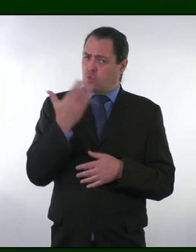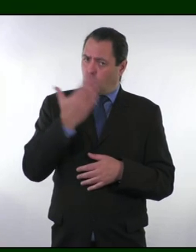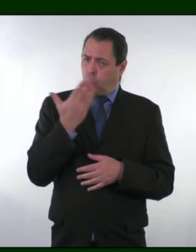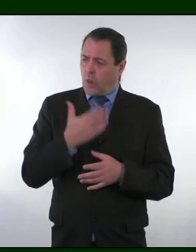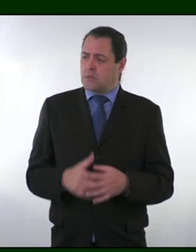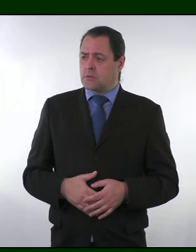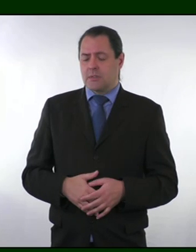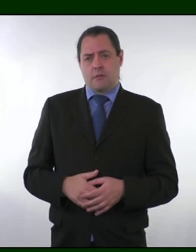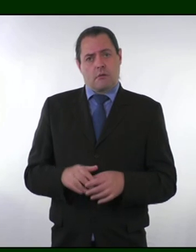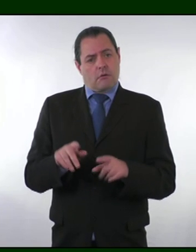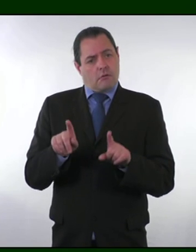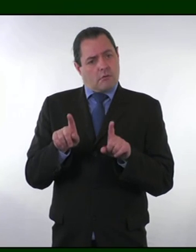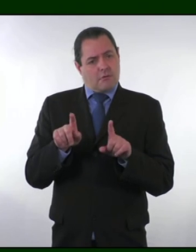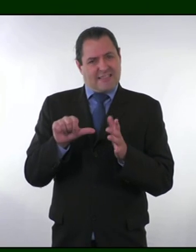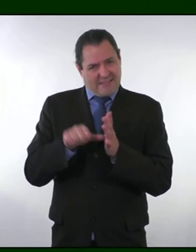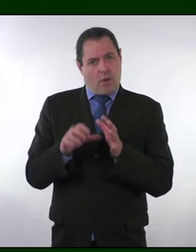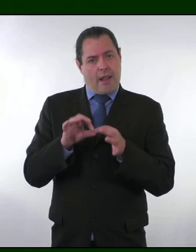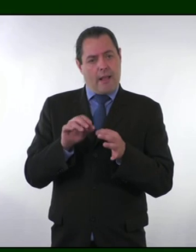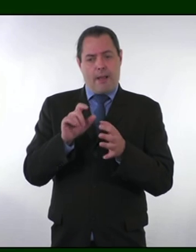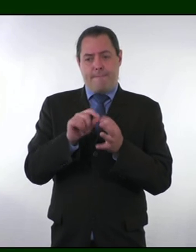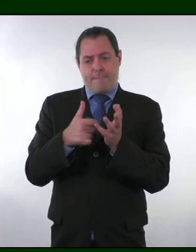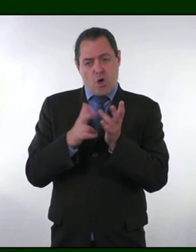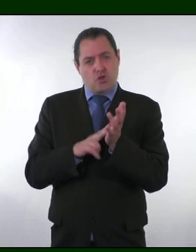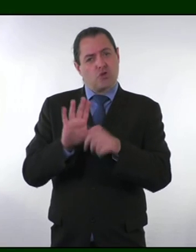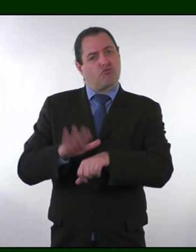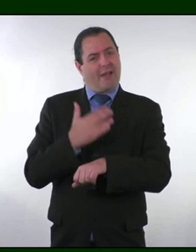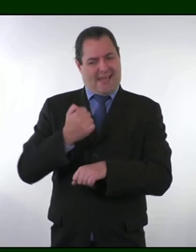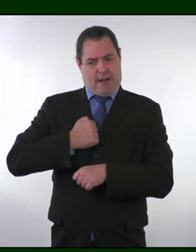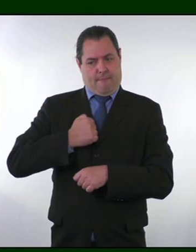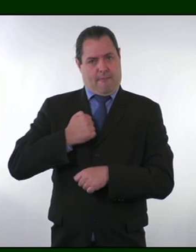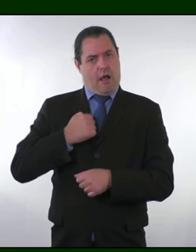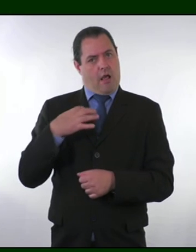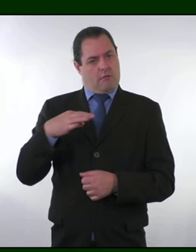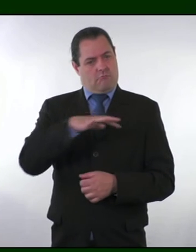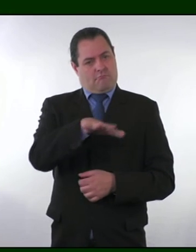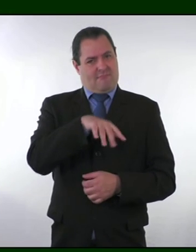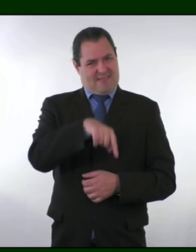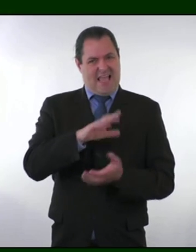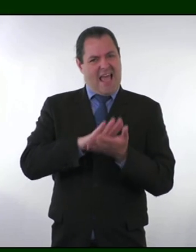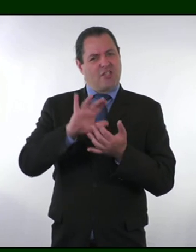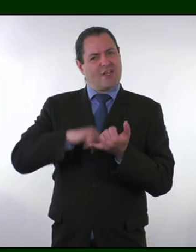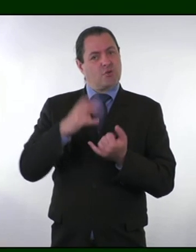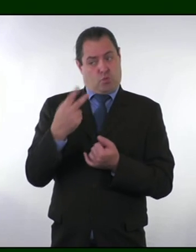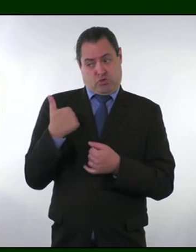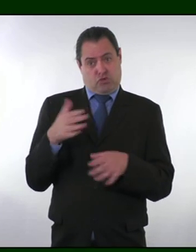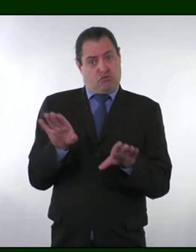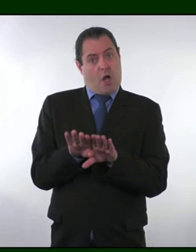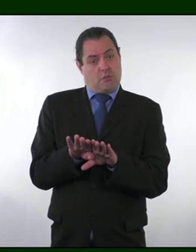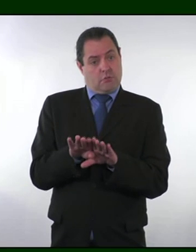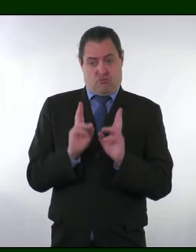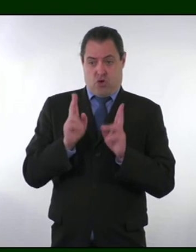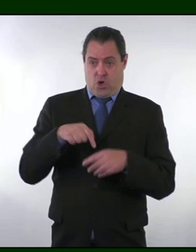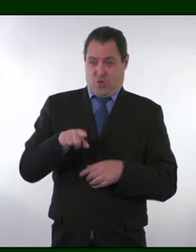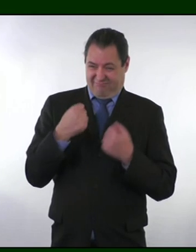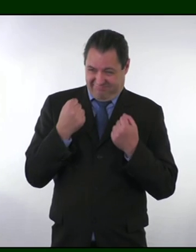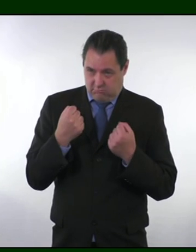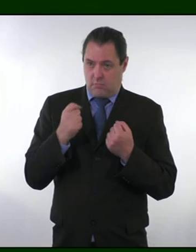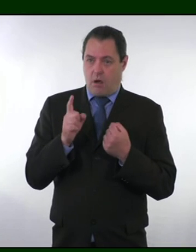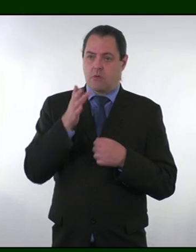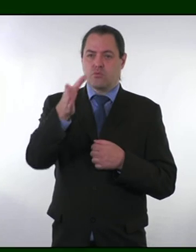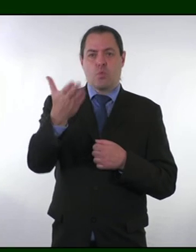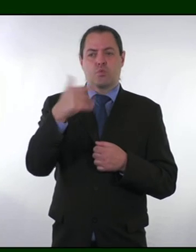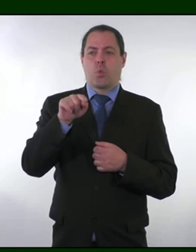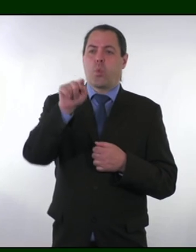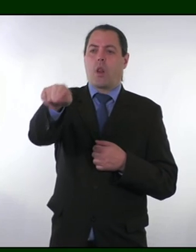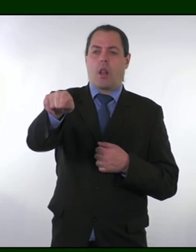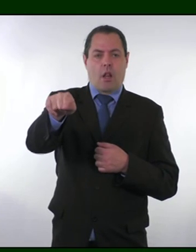It will be particularly so for Burton Green Church of England Academy in my constituency, where HS2 has just closed the road that many parents use to access the school.